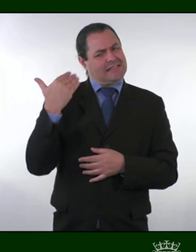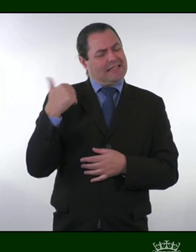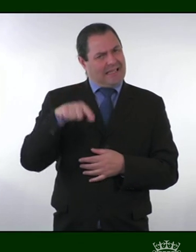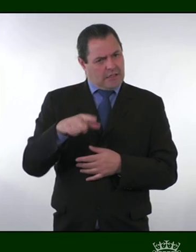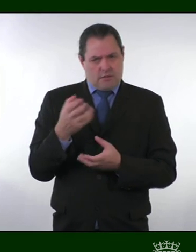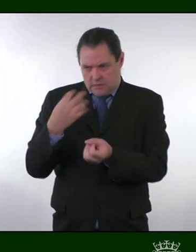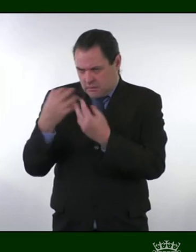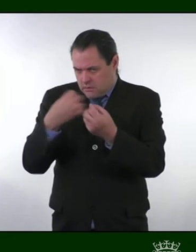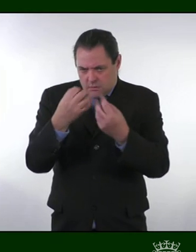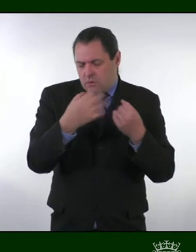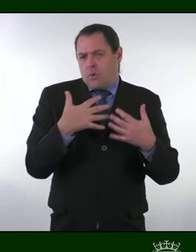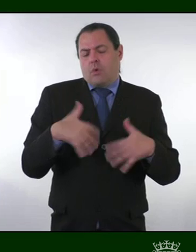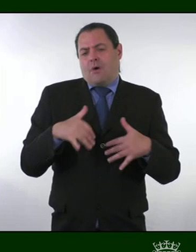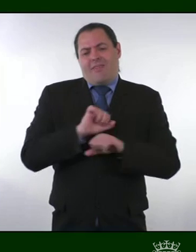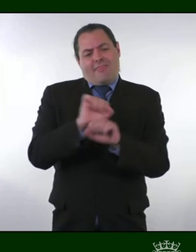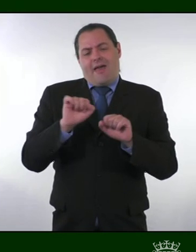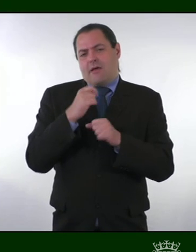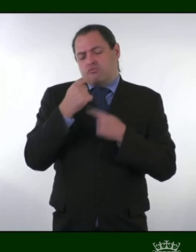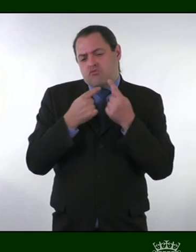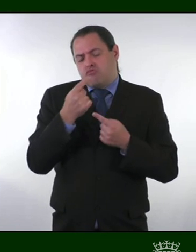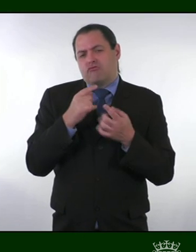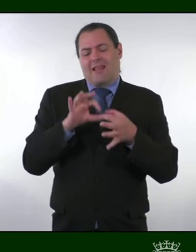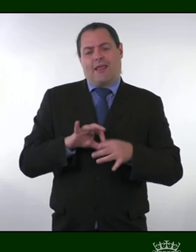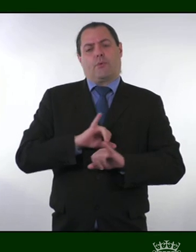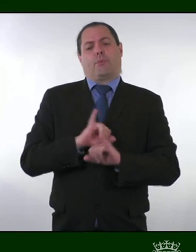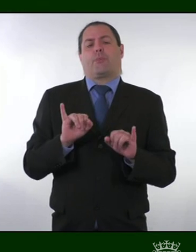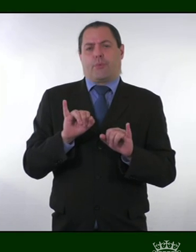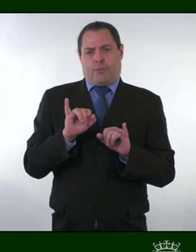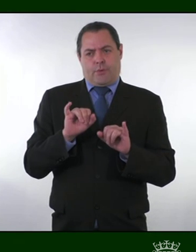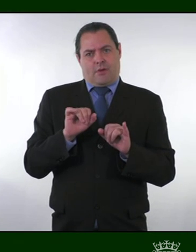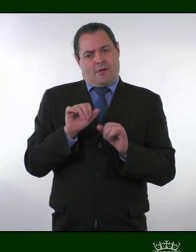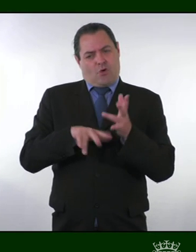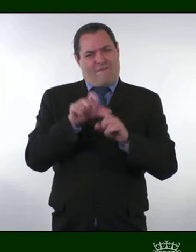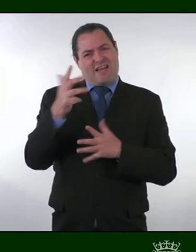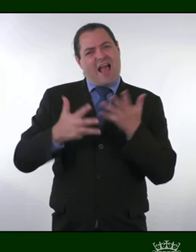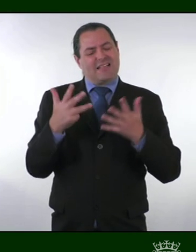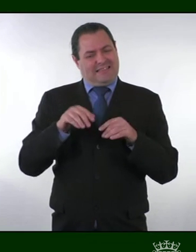They gave me incredibly moving accounts of how covid-19 had taken their loved ones from them.